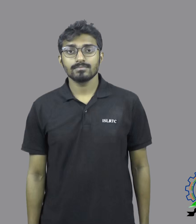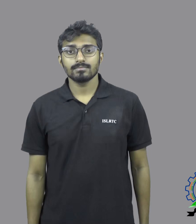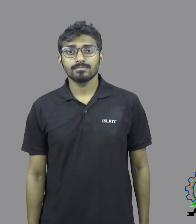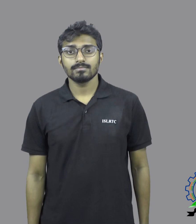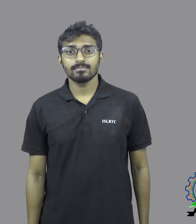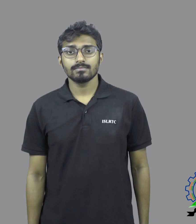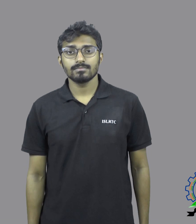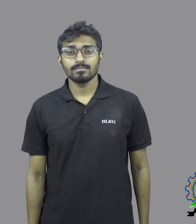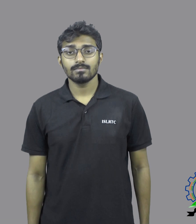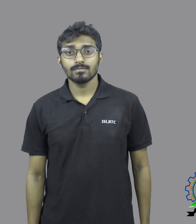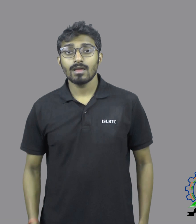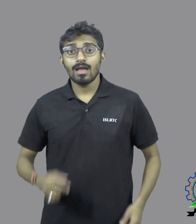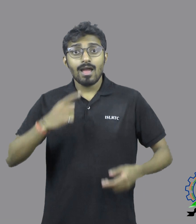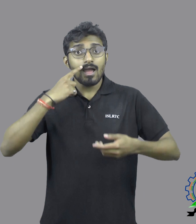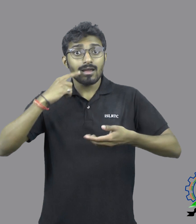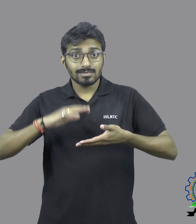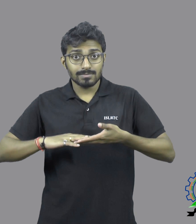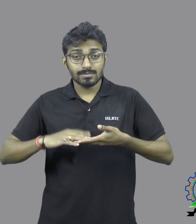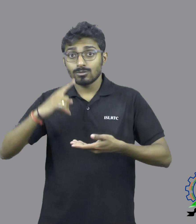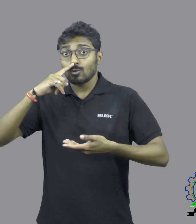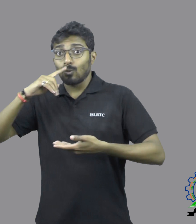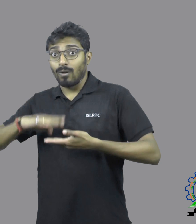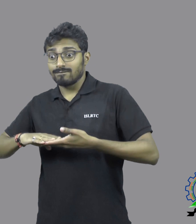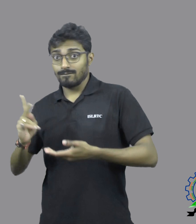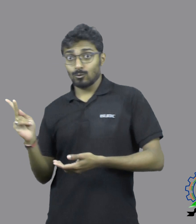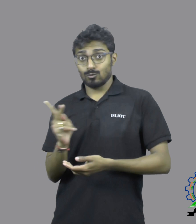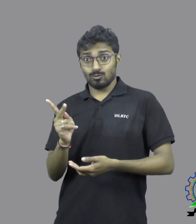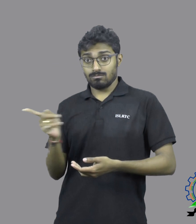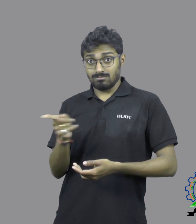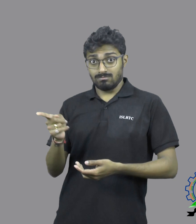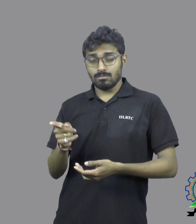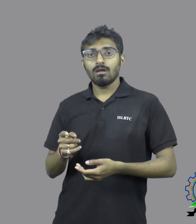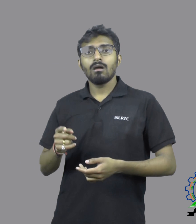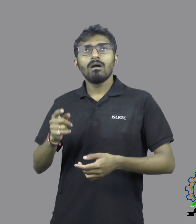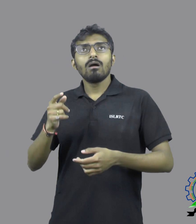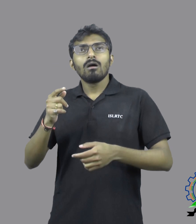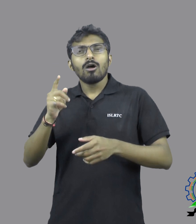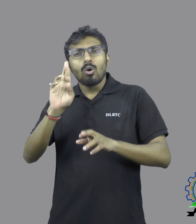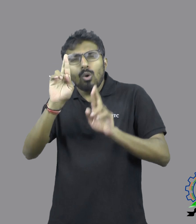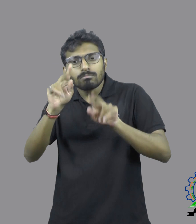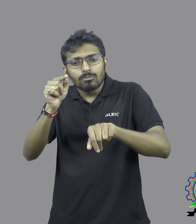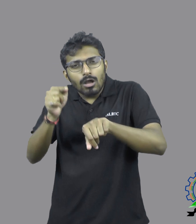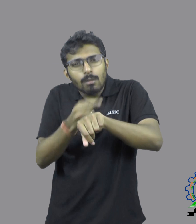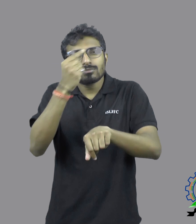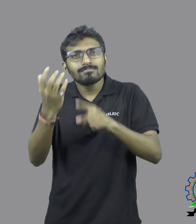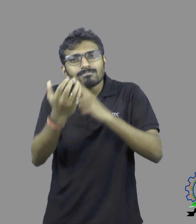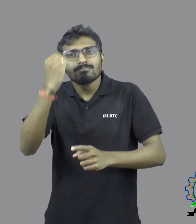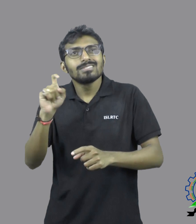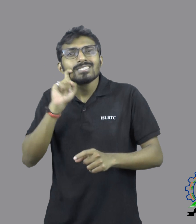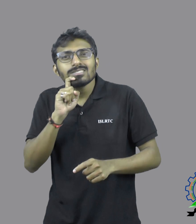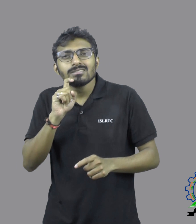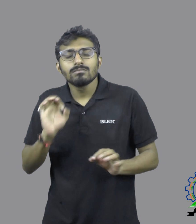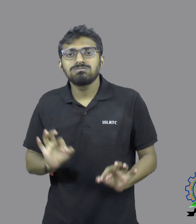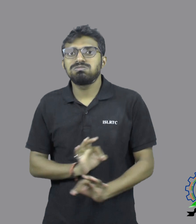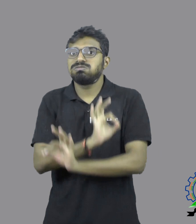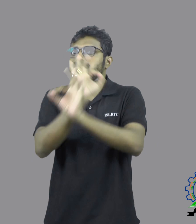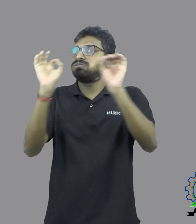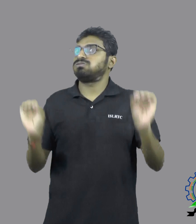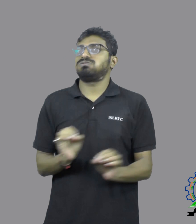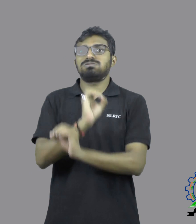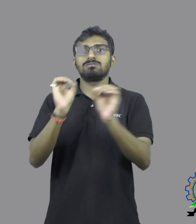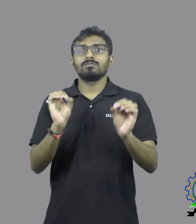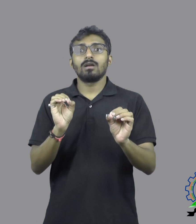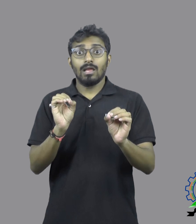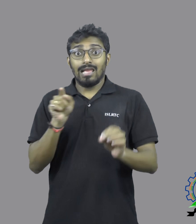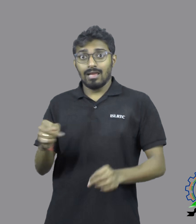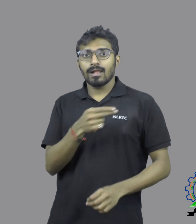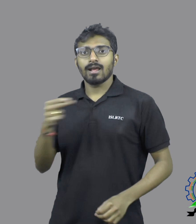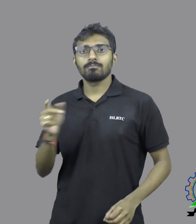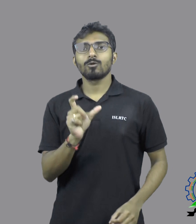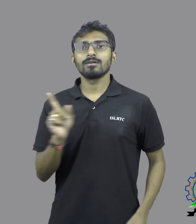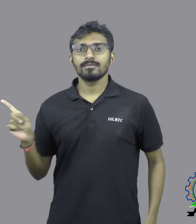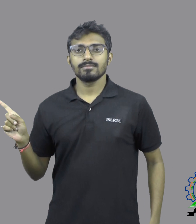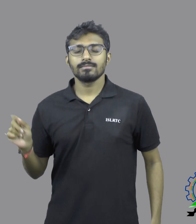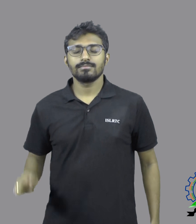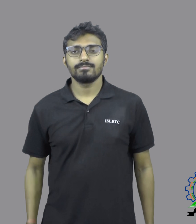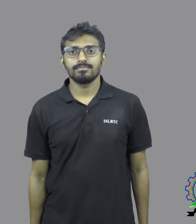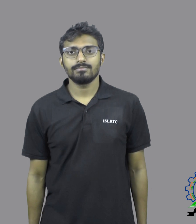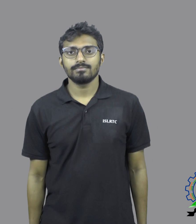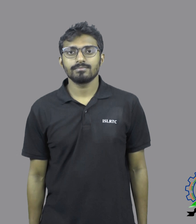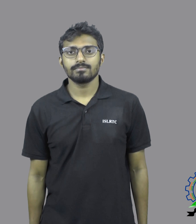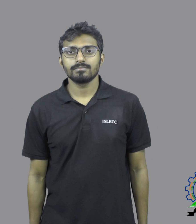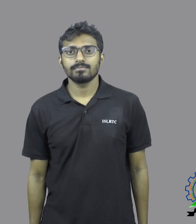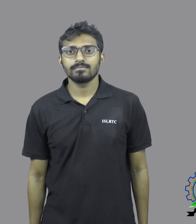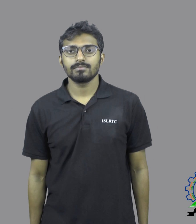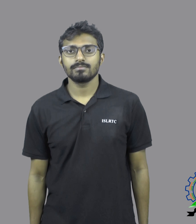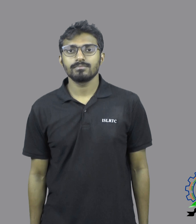Non Access